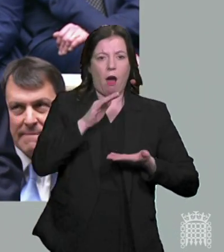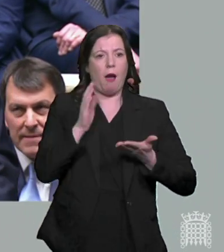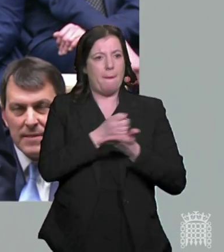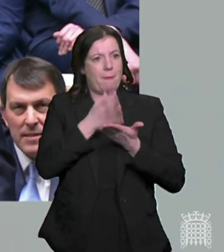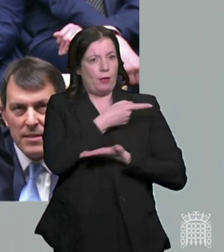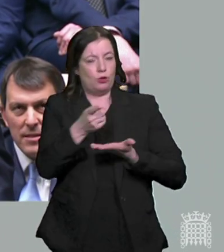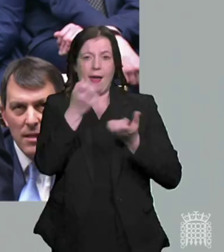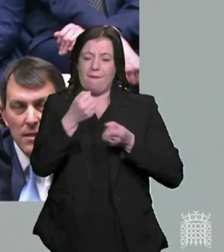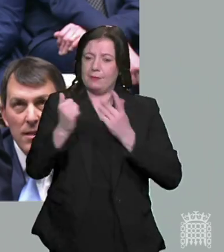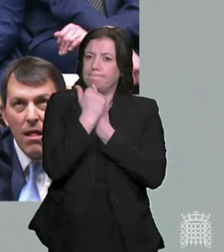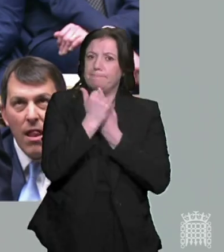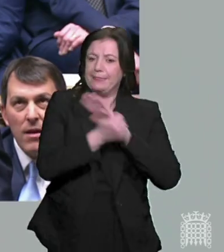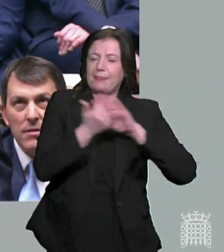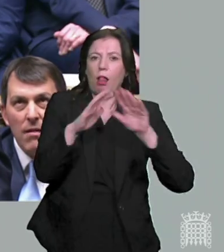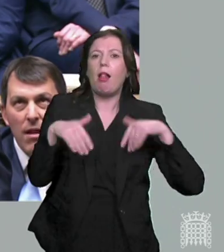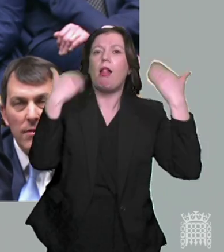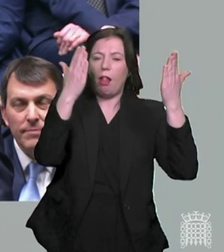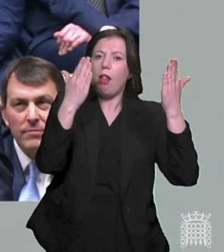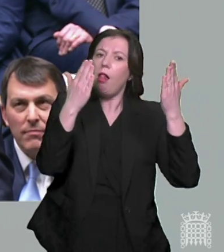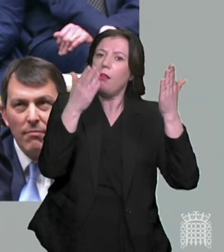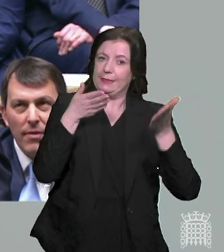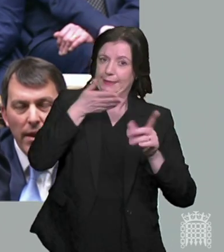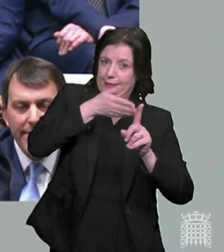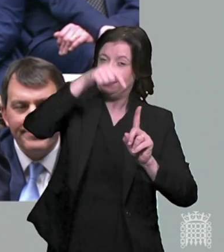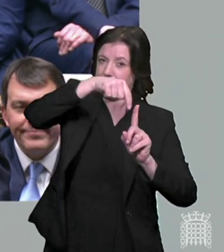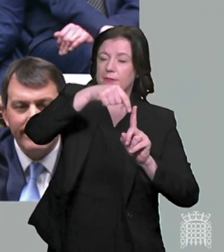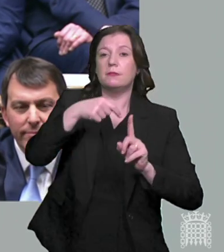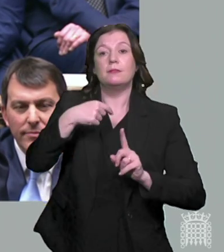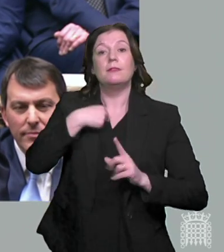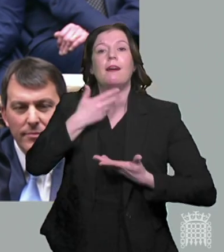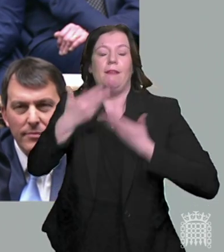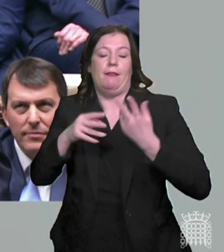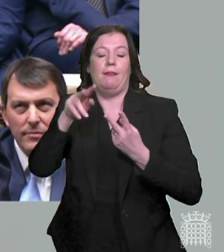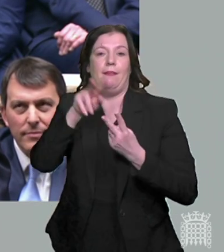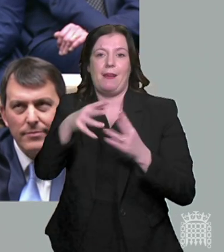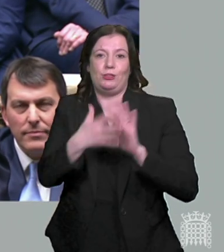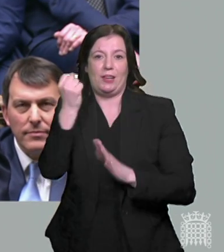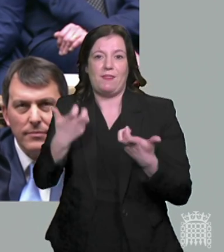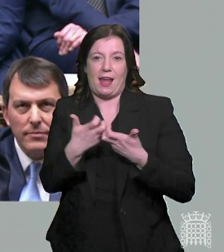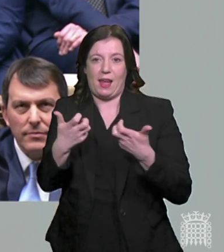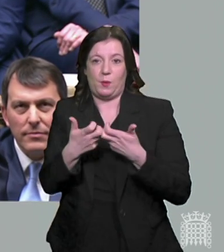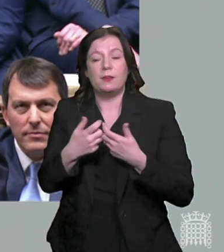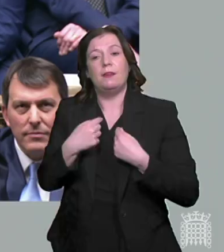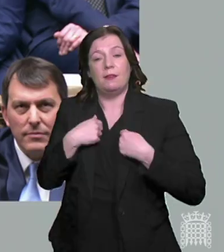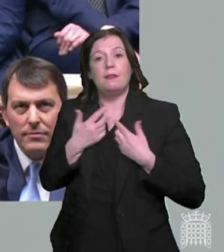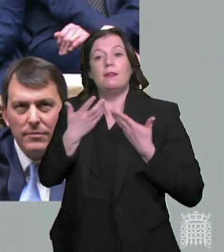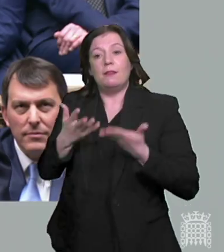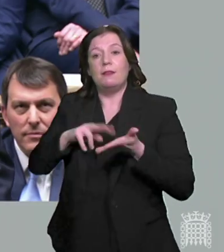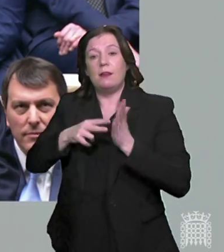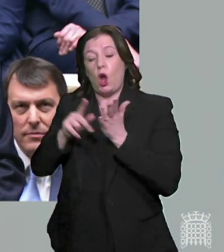Today, we show how we will deliver that, with a major set of reforms.